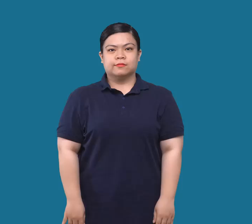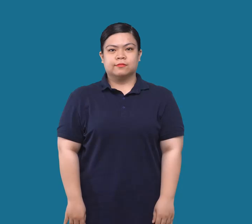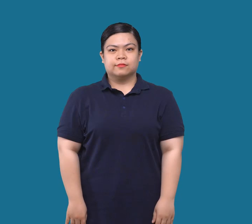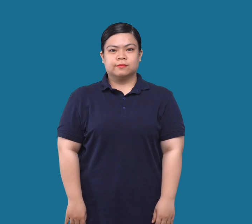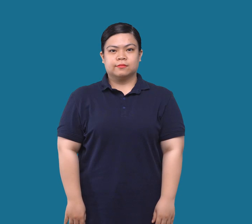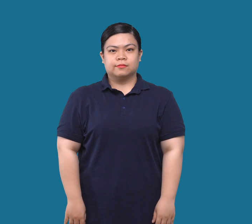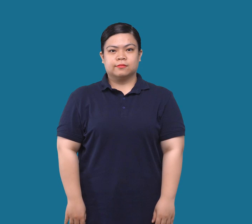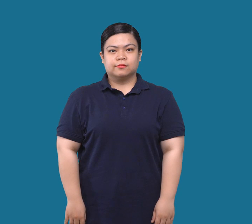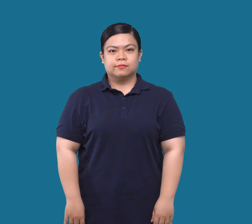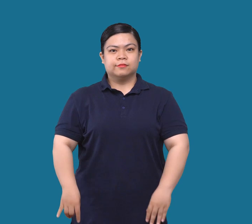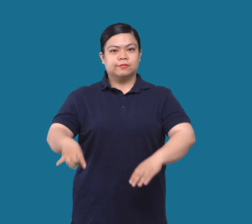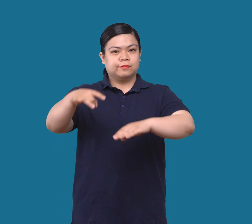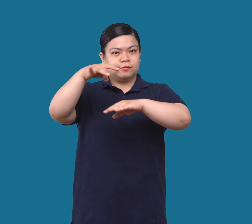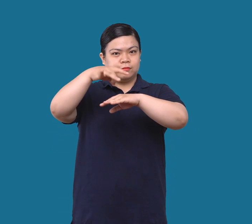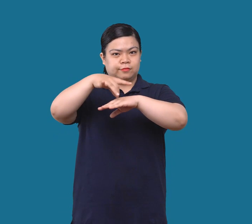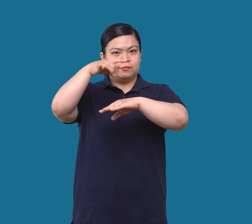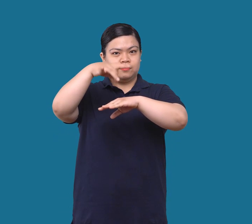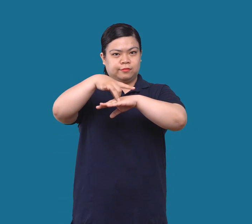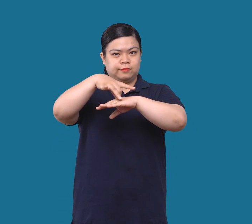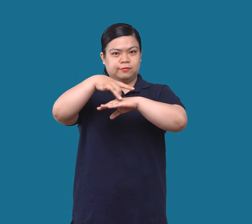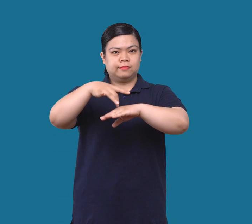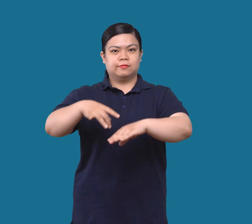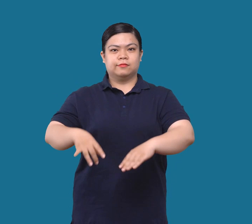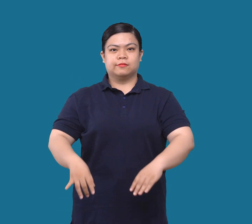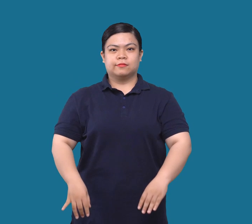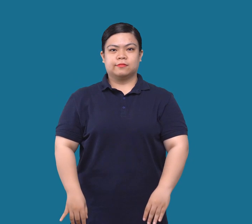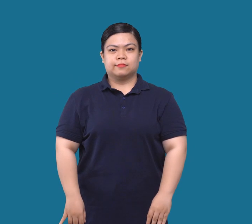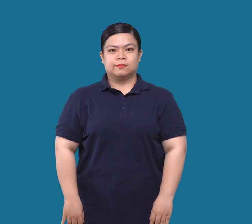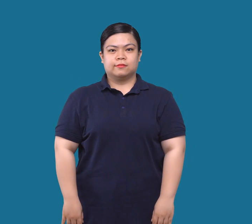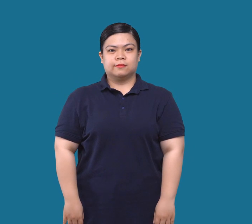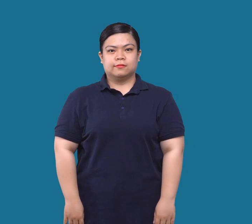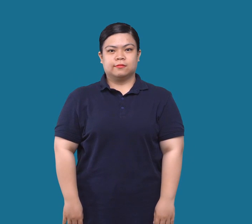quả mít